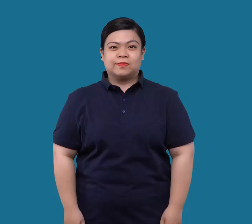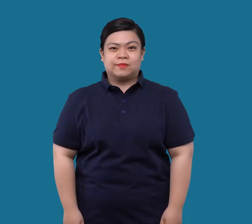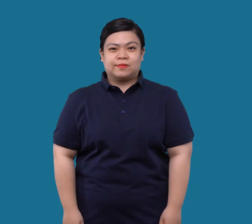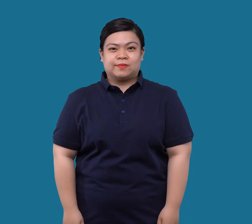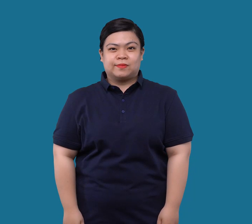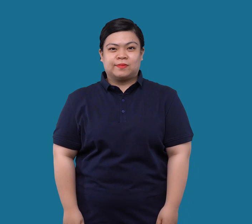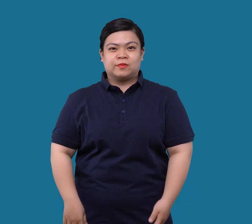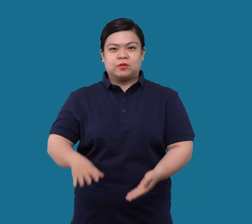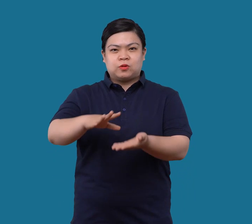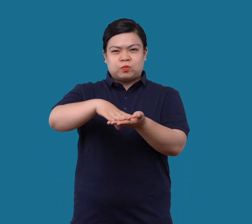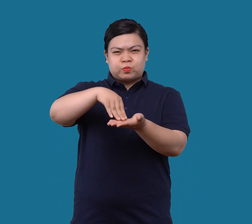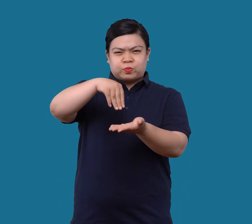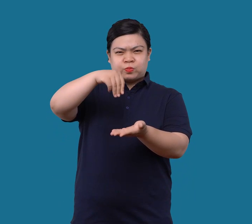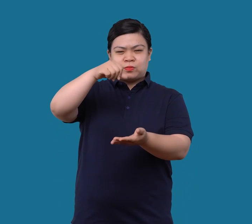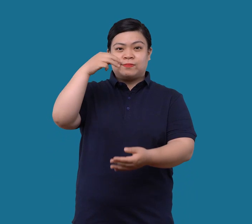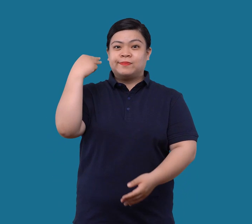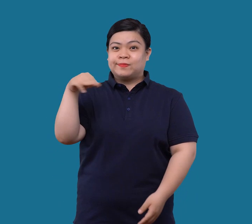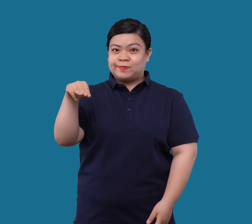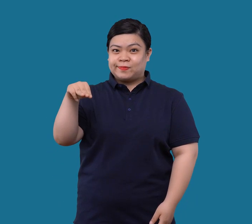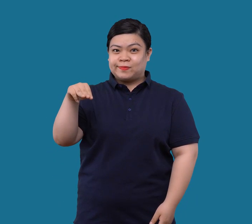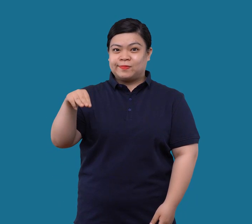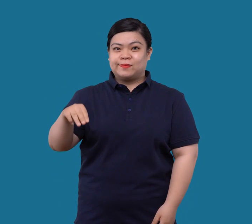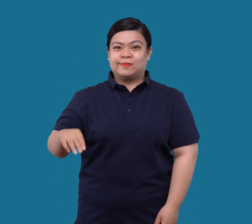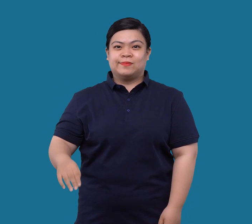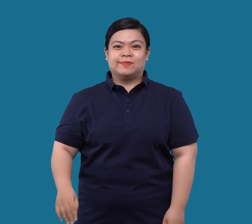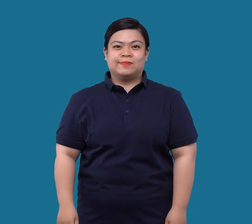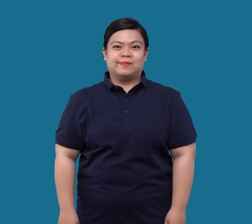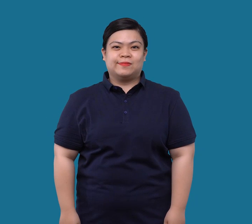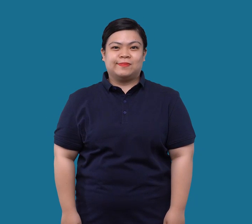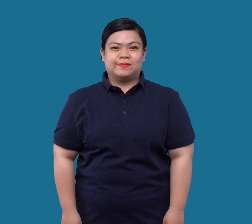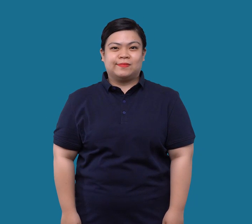bột màu